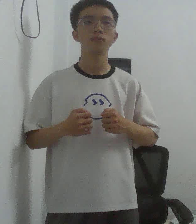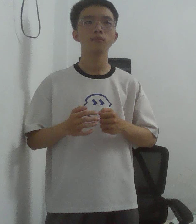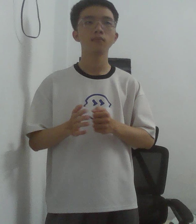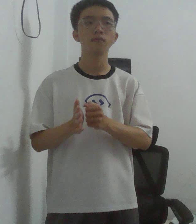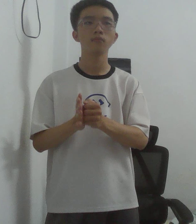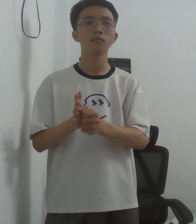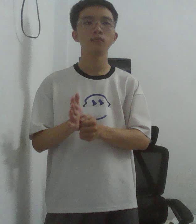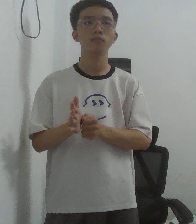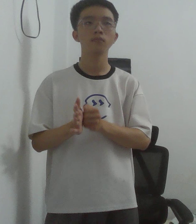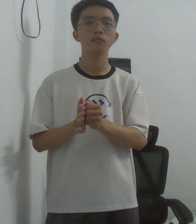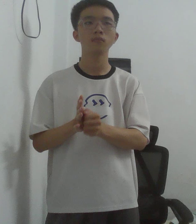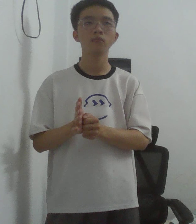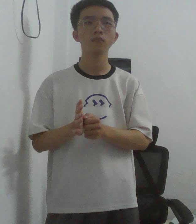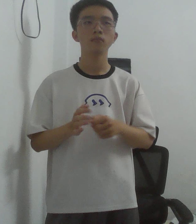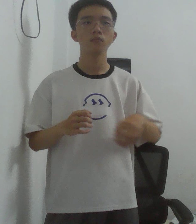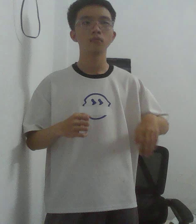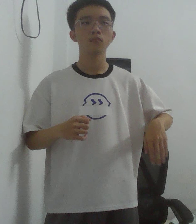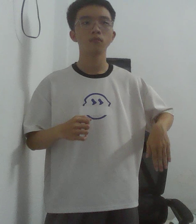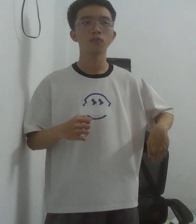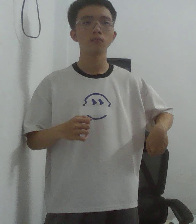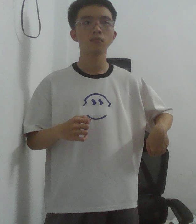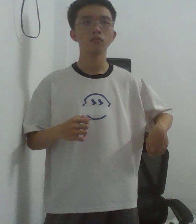thang sau